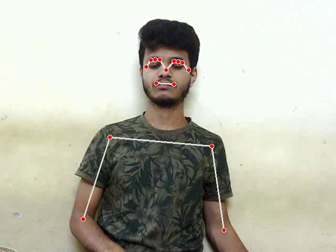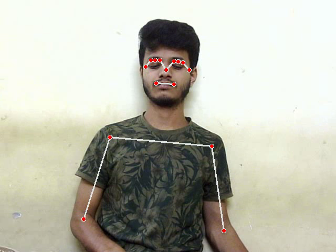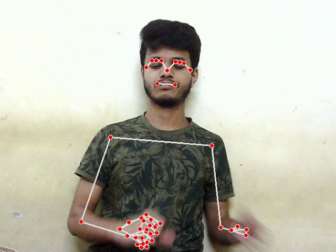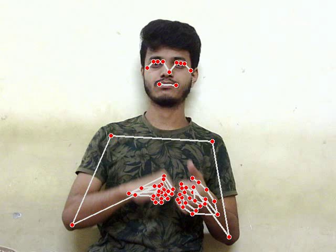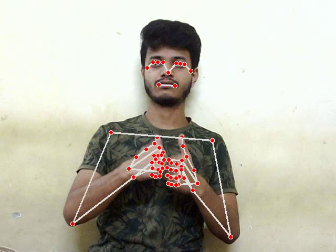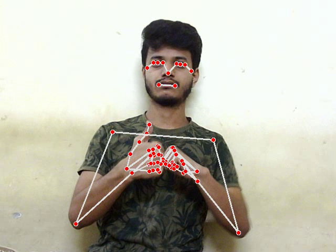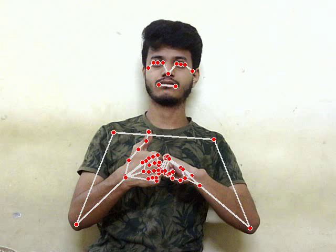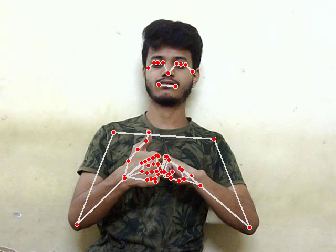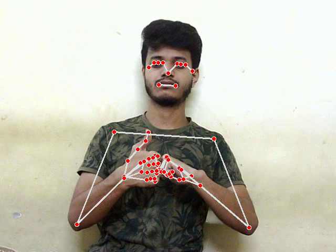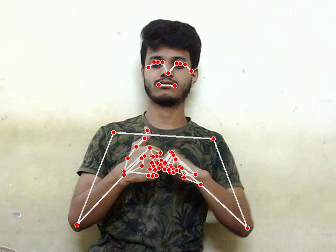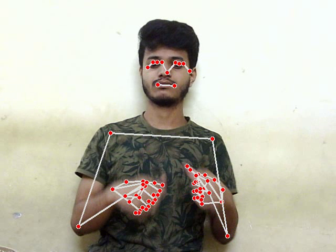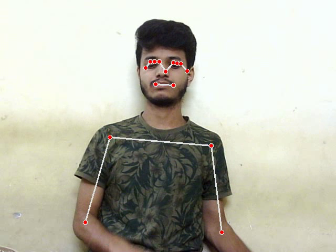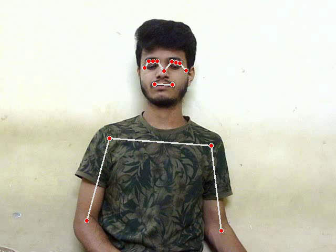how